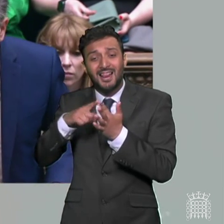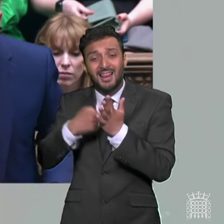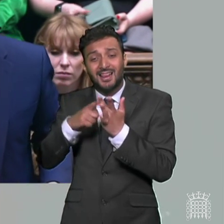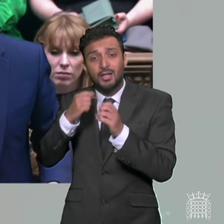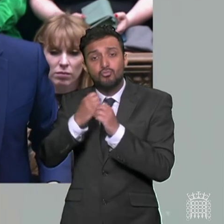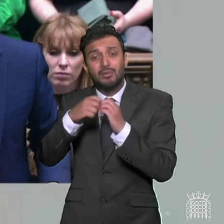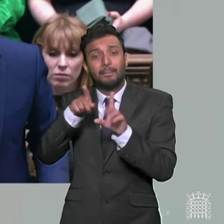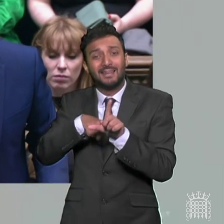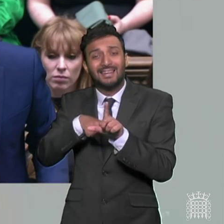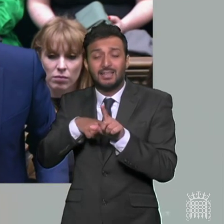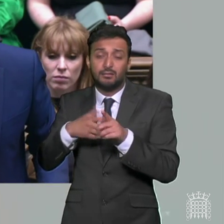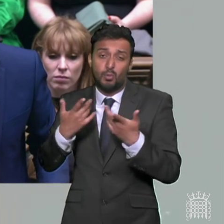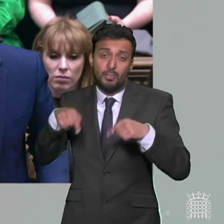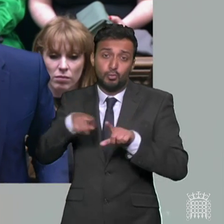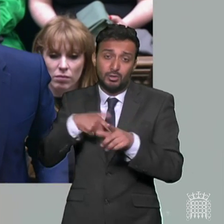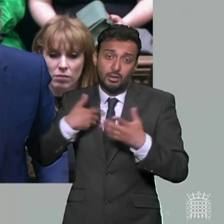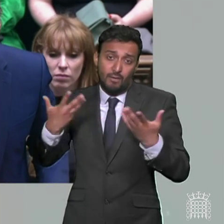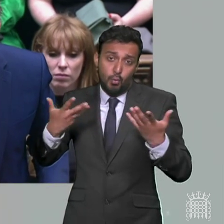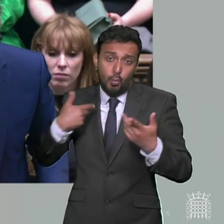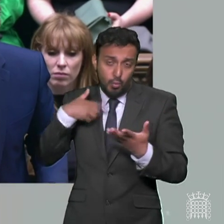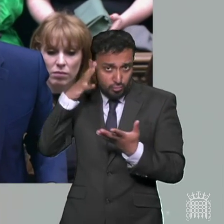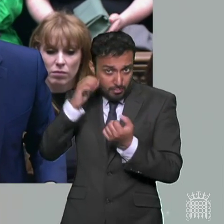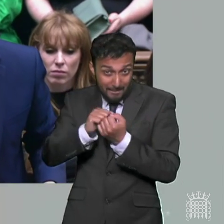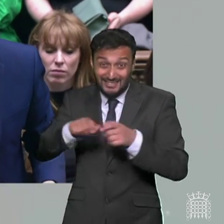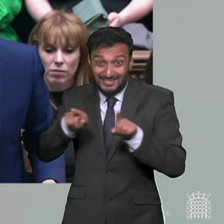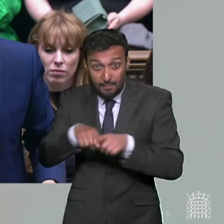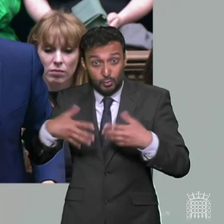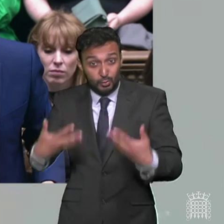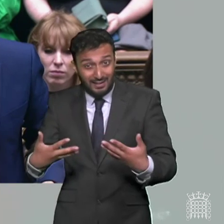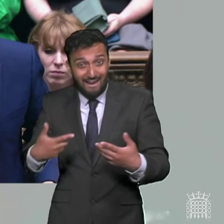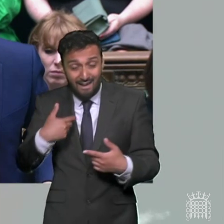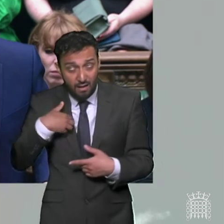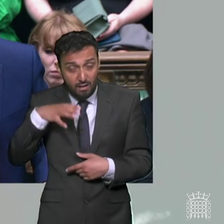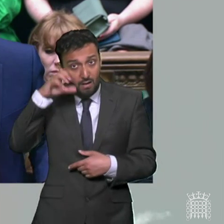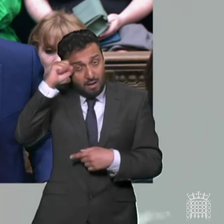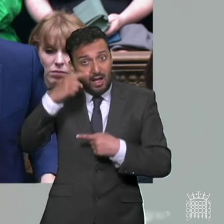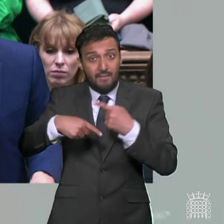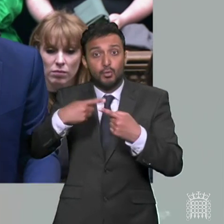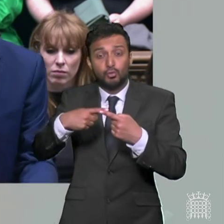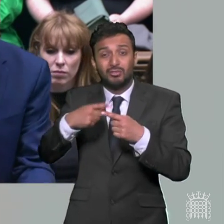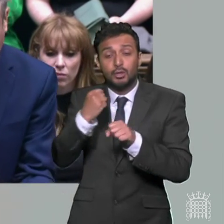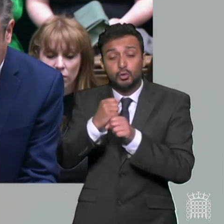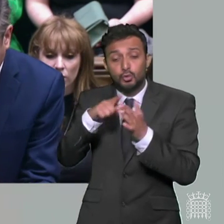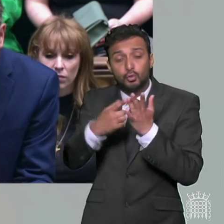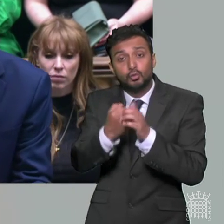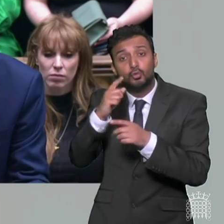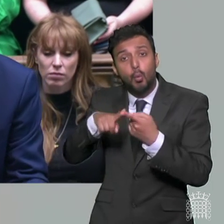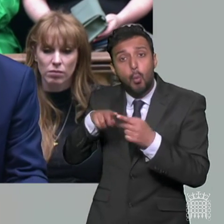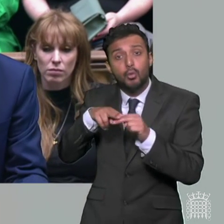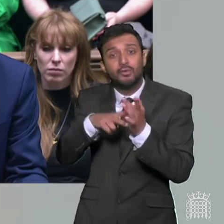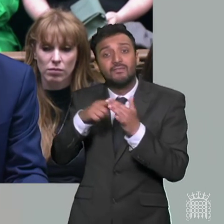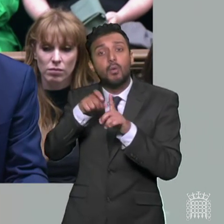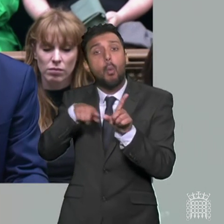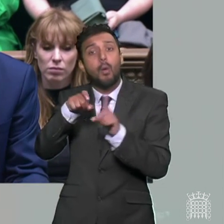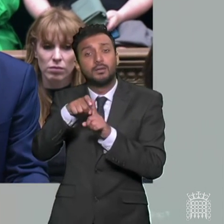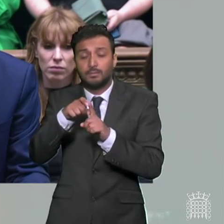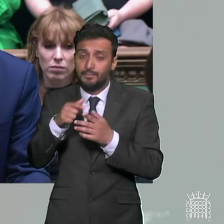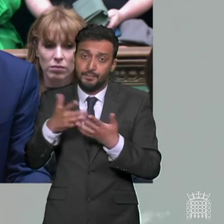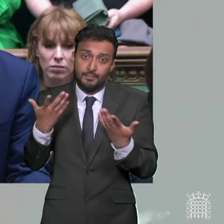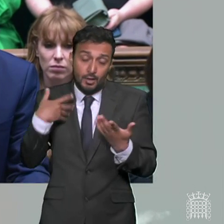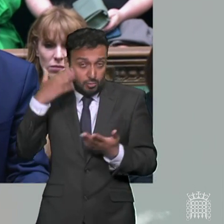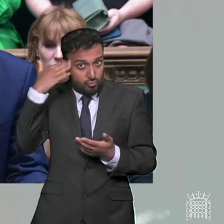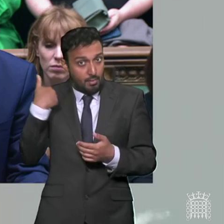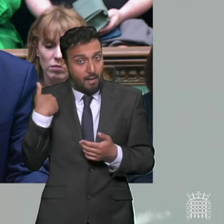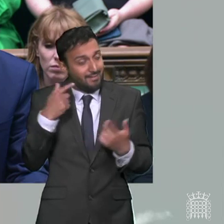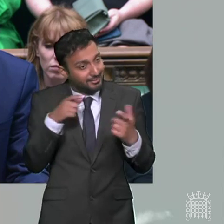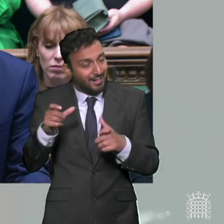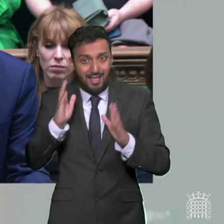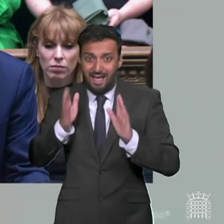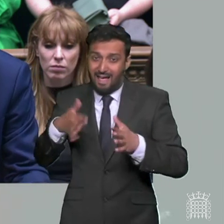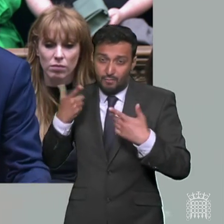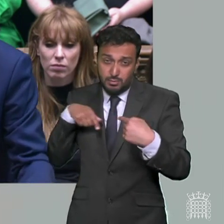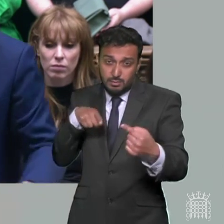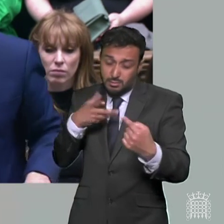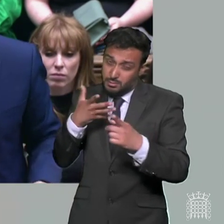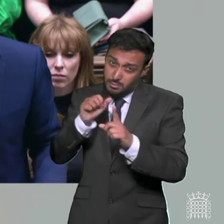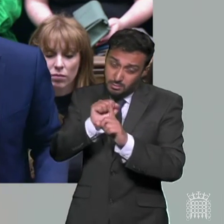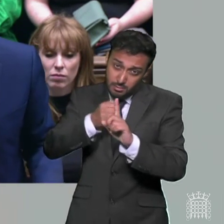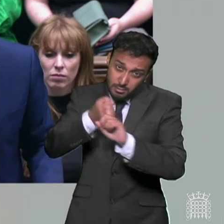Today is also the anniversary of the killing of George Floyd, a reminder that we must all tackle the racism that is still experienced by so many in our country and beyond.